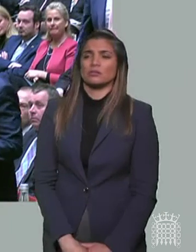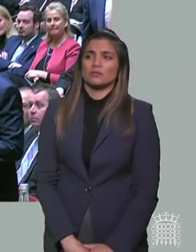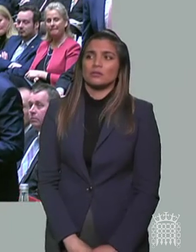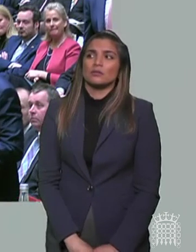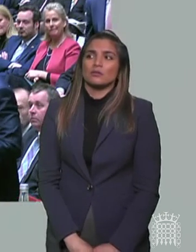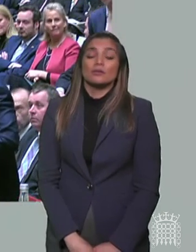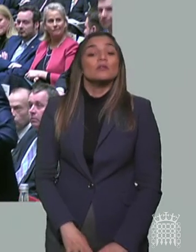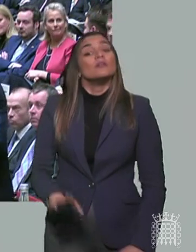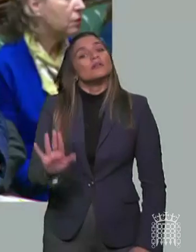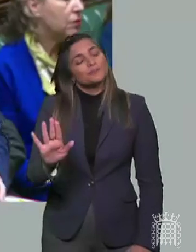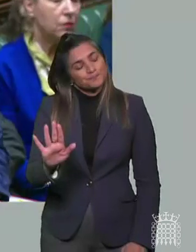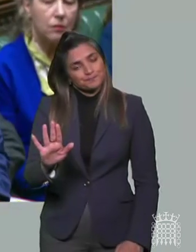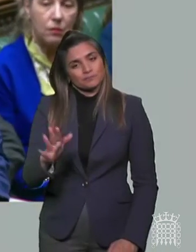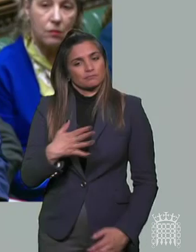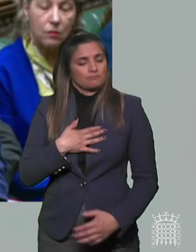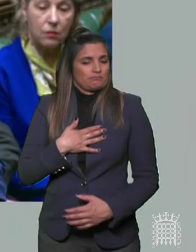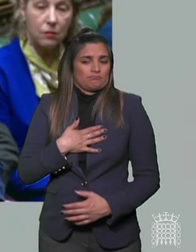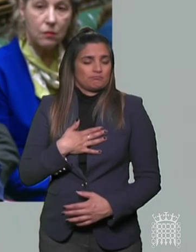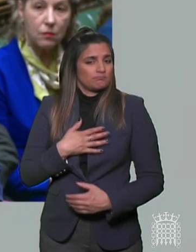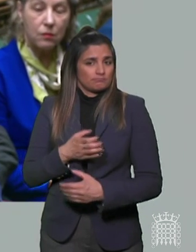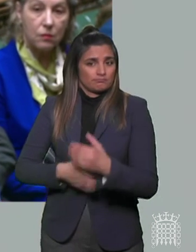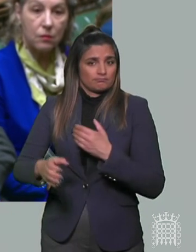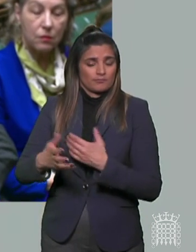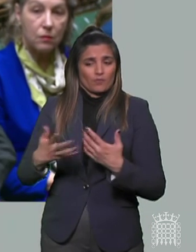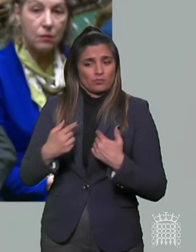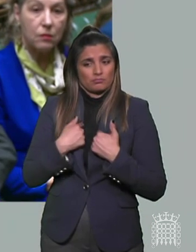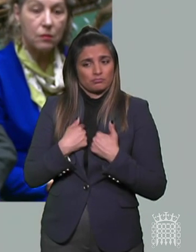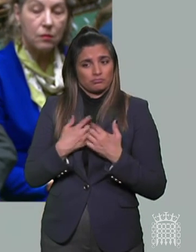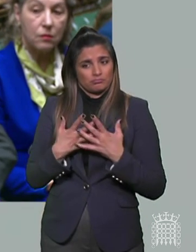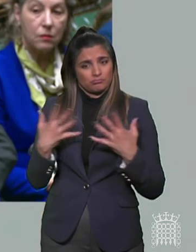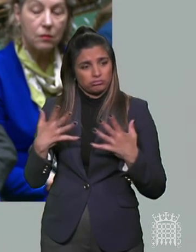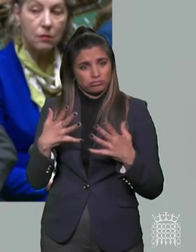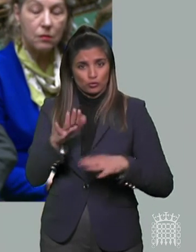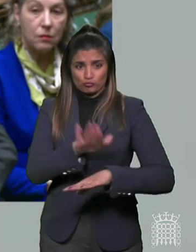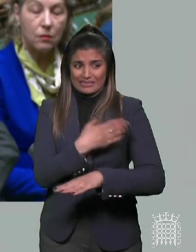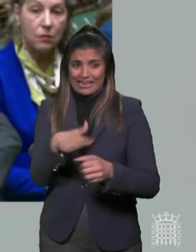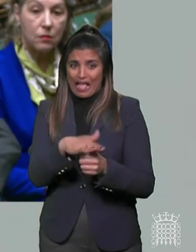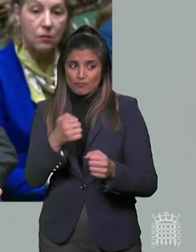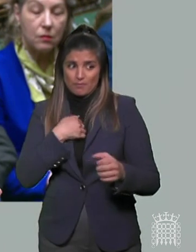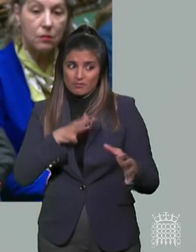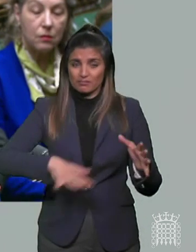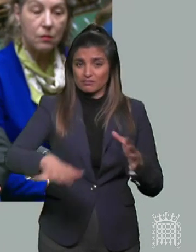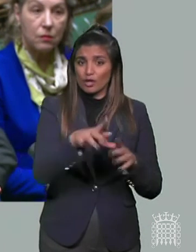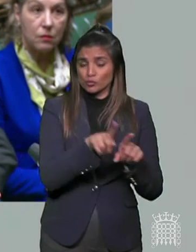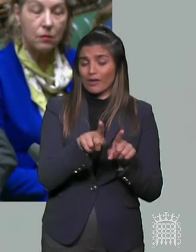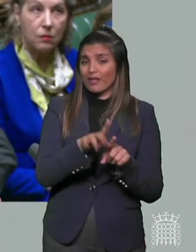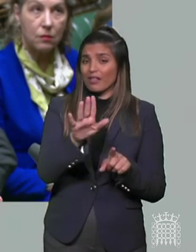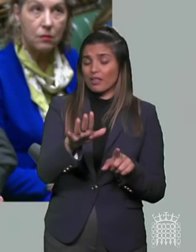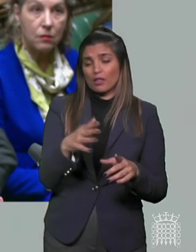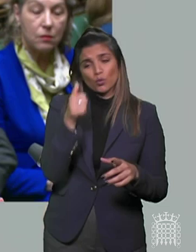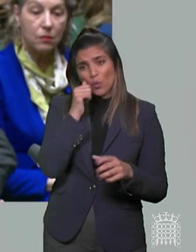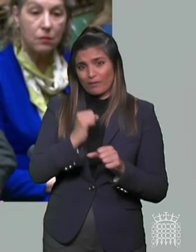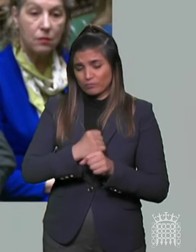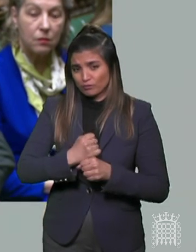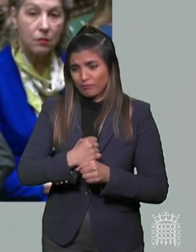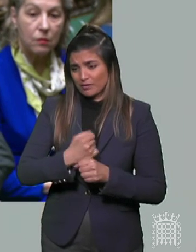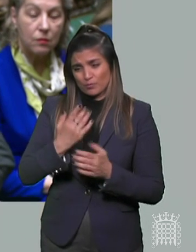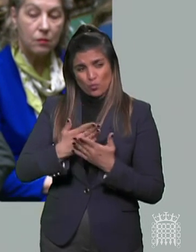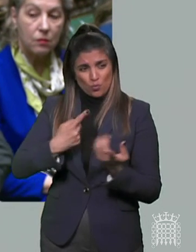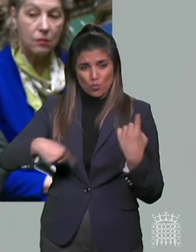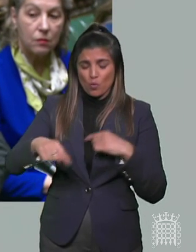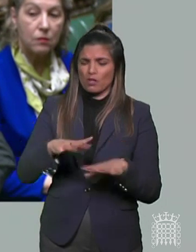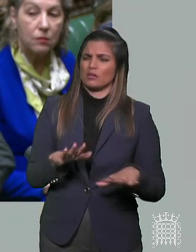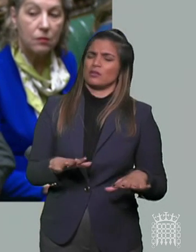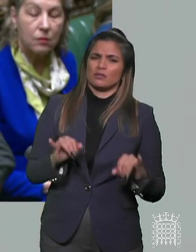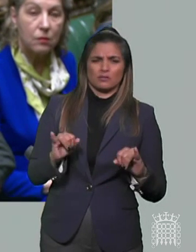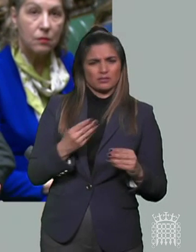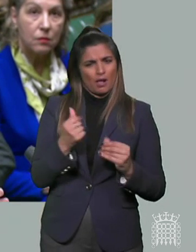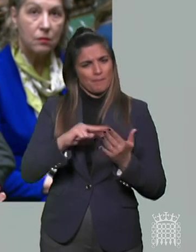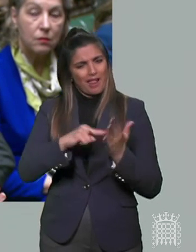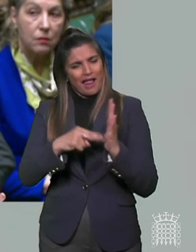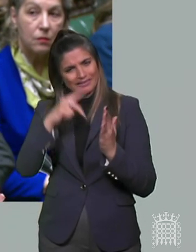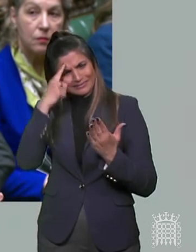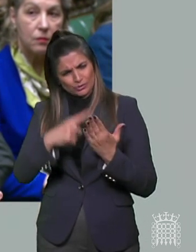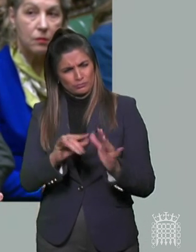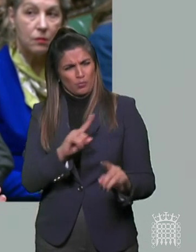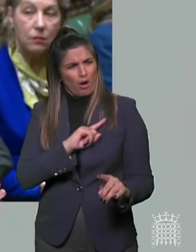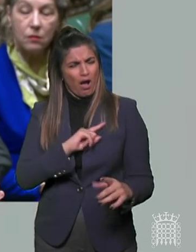I thank my honourable Friend for that. As someone with a massive proportion of green belt in my constituency, I empathise with the frustrations that Members from across the House feel with some planning decisions that are made.